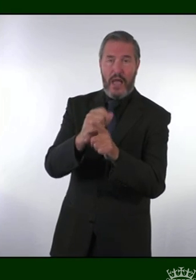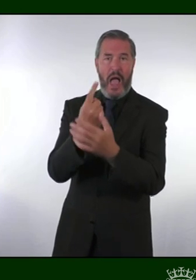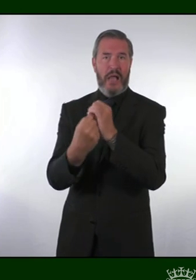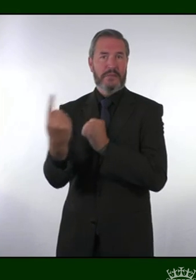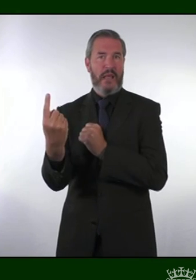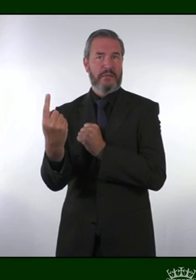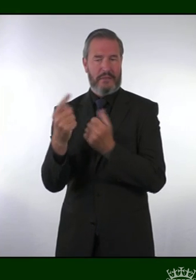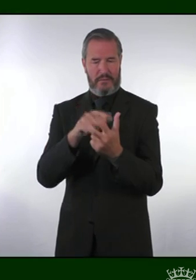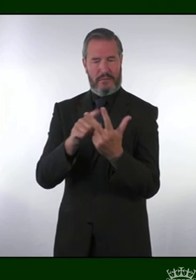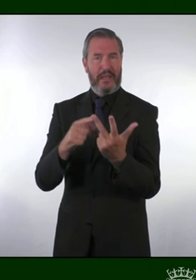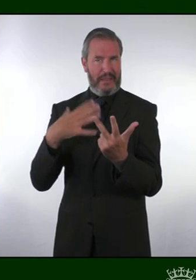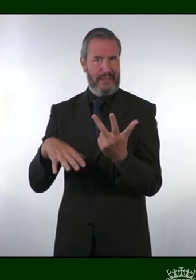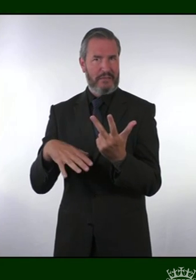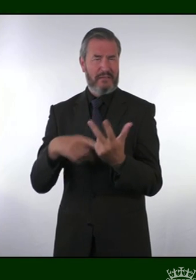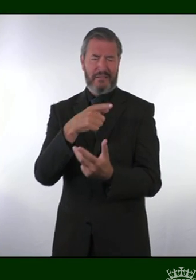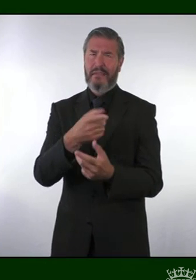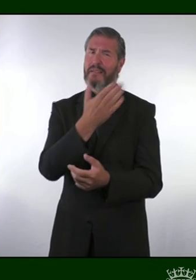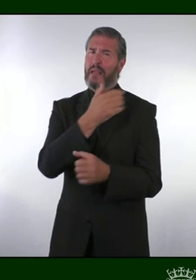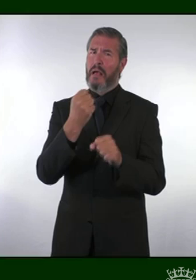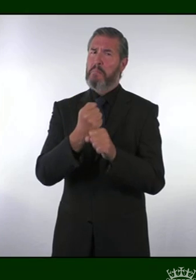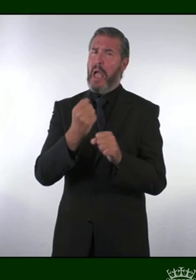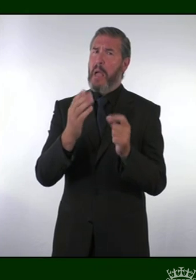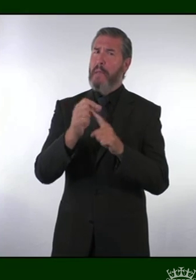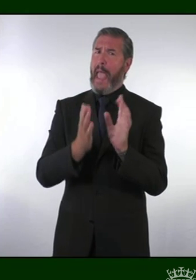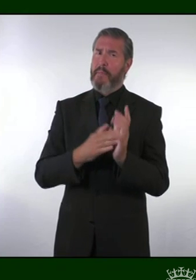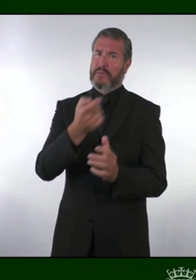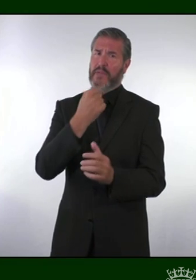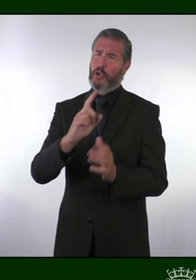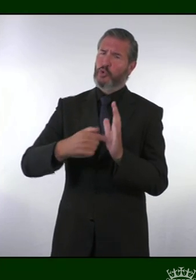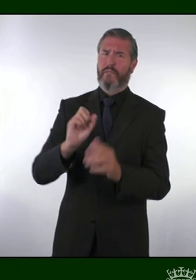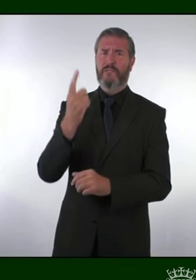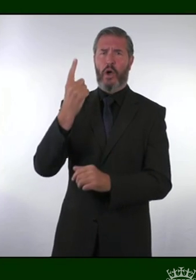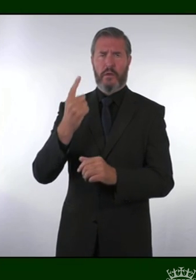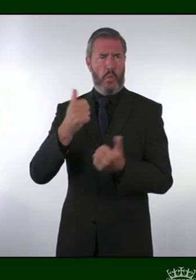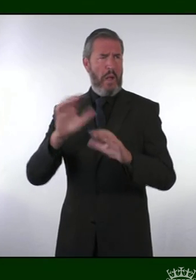The Prime Minister promised that a world-beating system would be in place by 1 June.